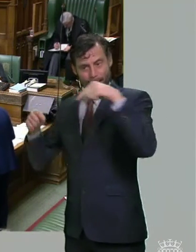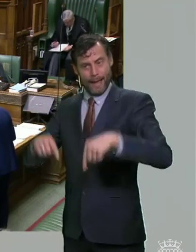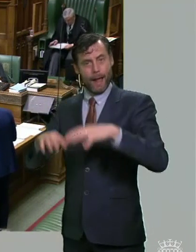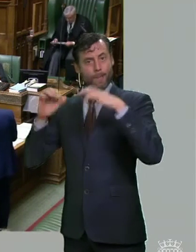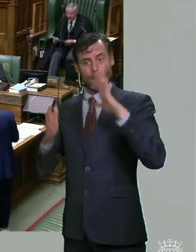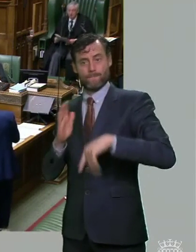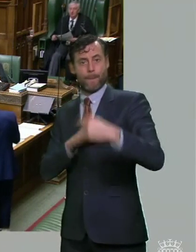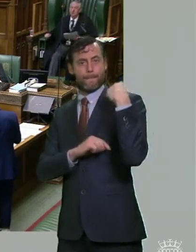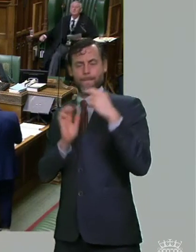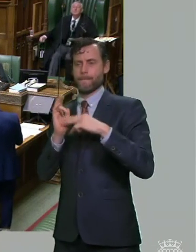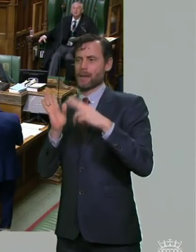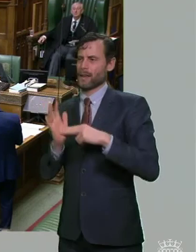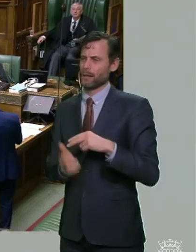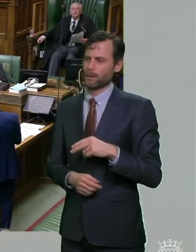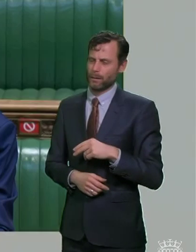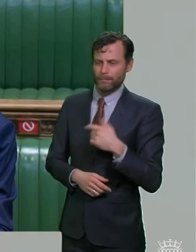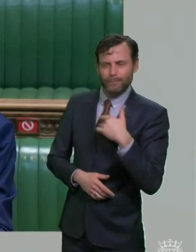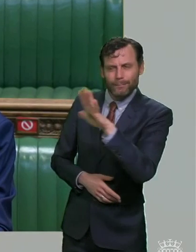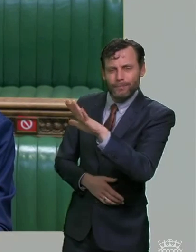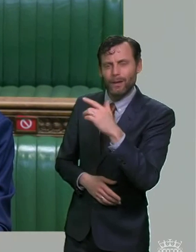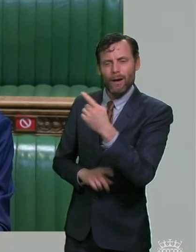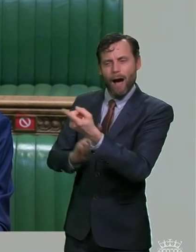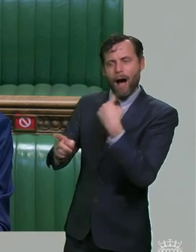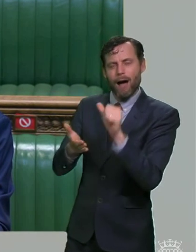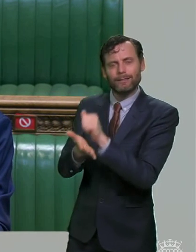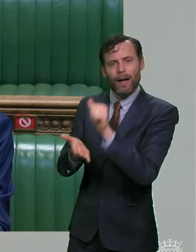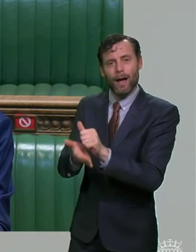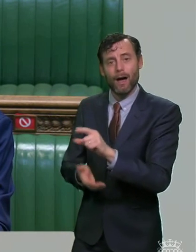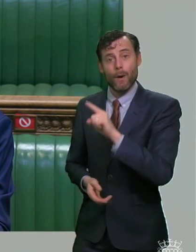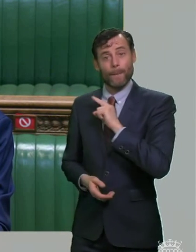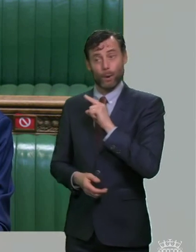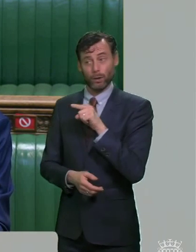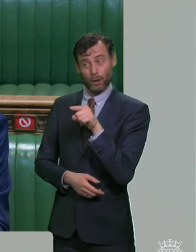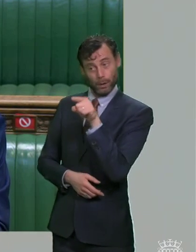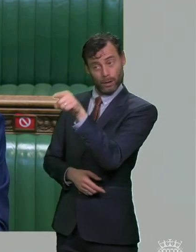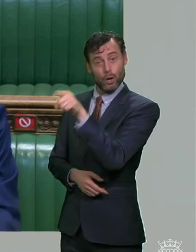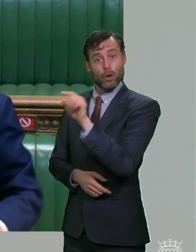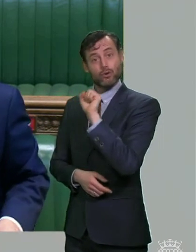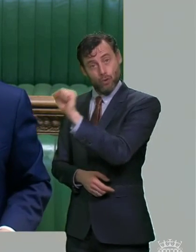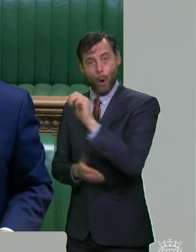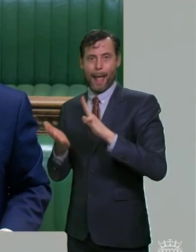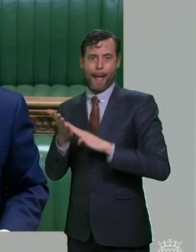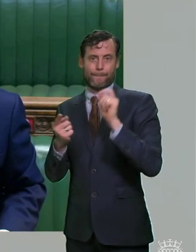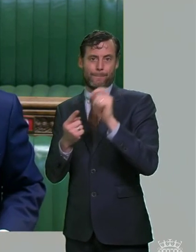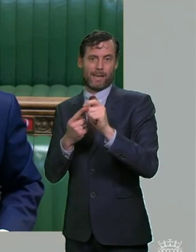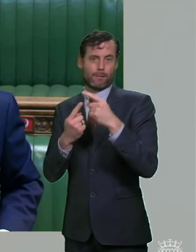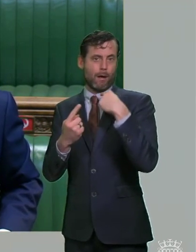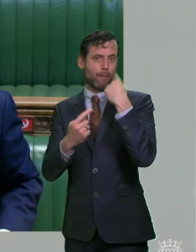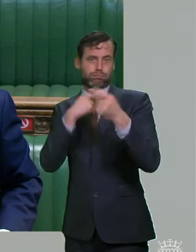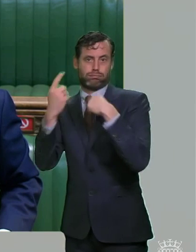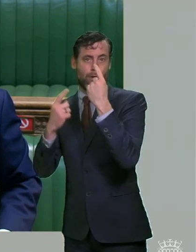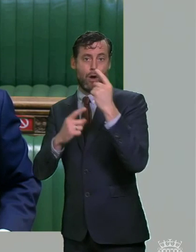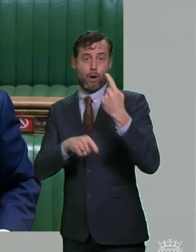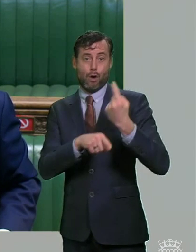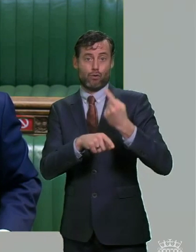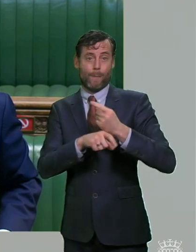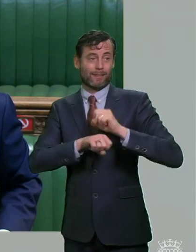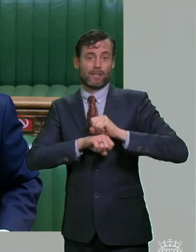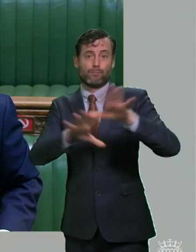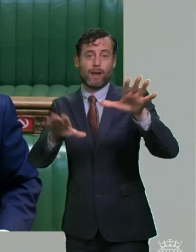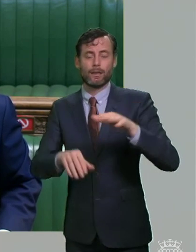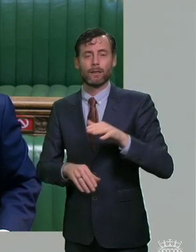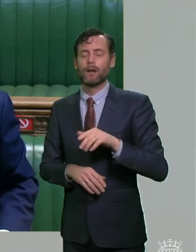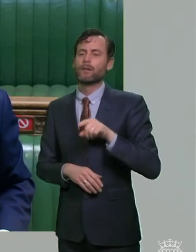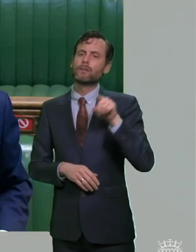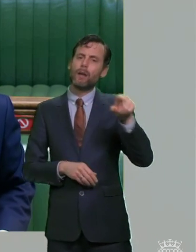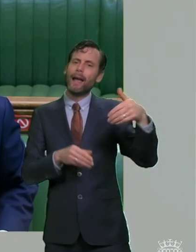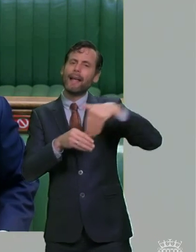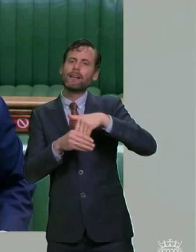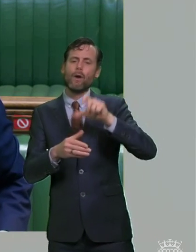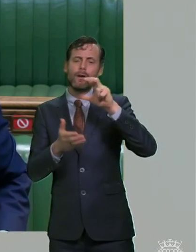I think the Prime Minister dodged that question, no doubt because all those comments came from his own MPs—some of the 60 or so members of the Covid Recovery Group.